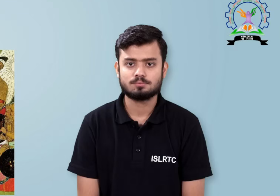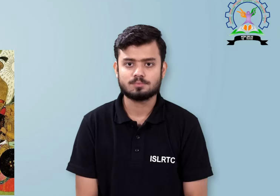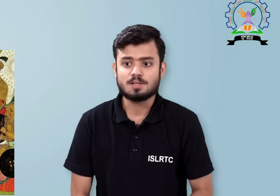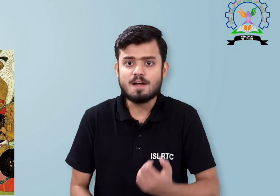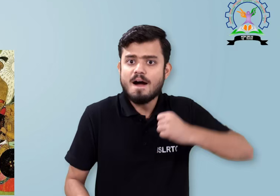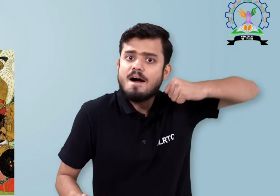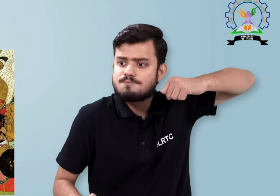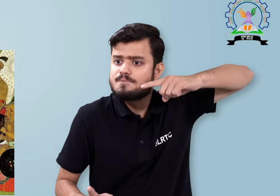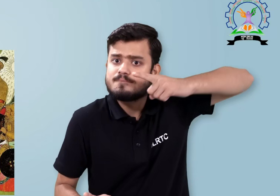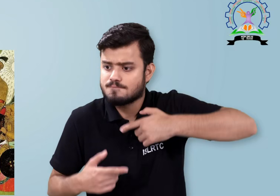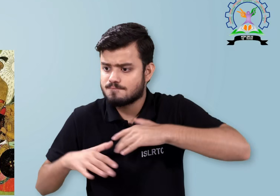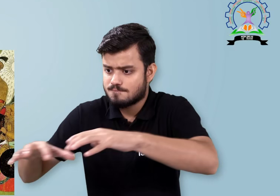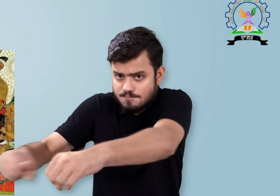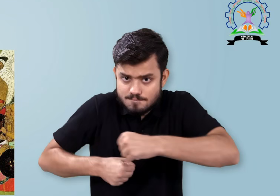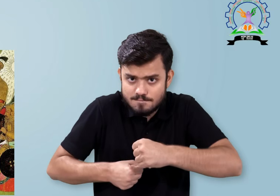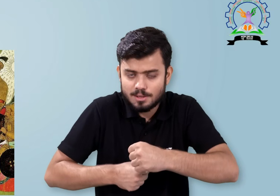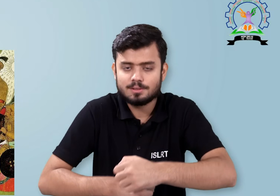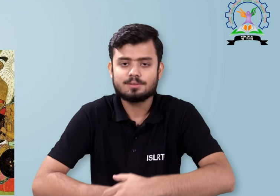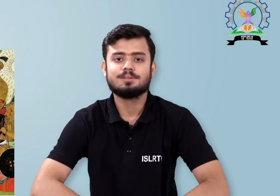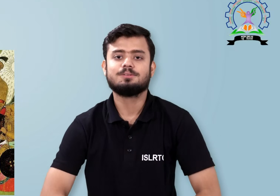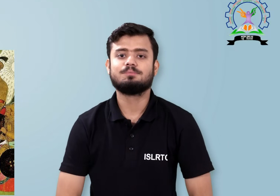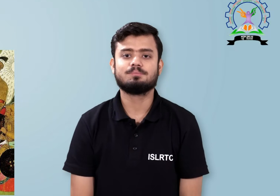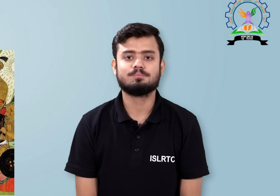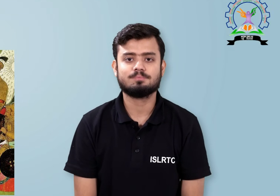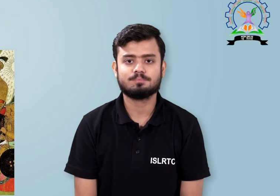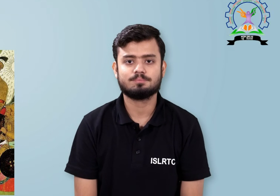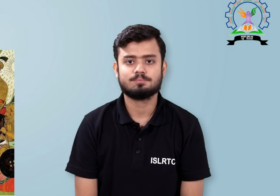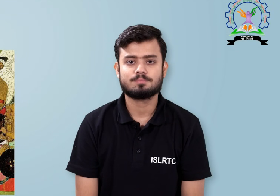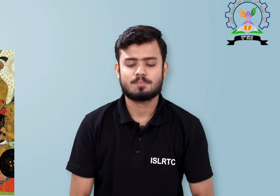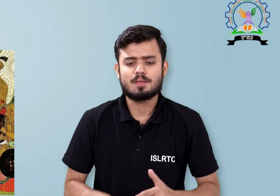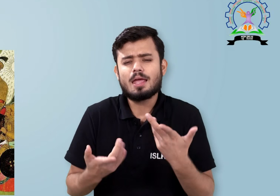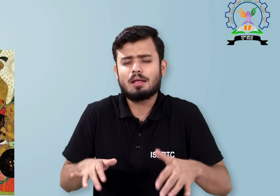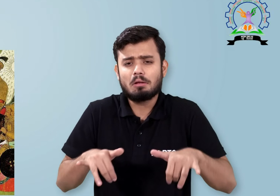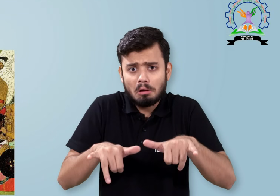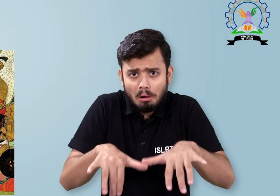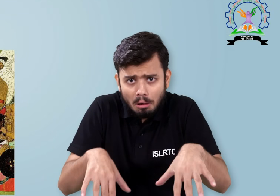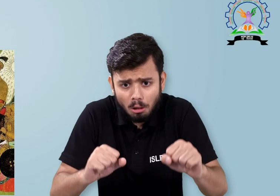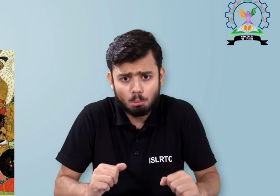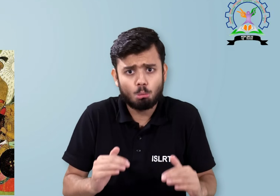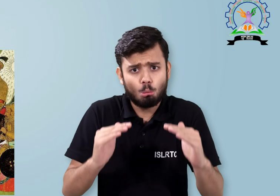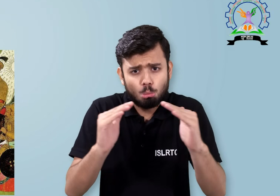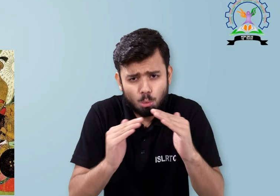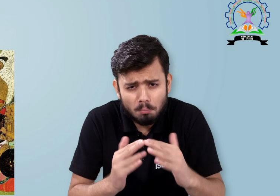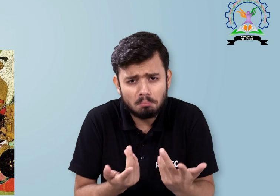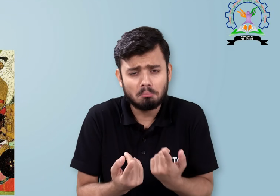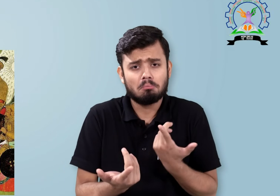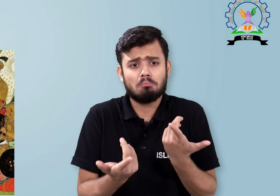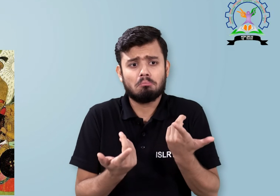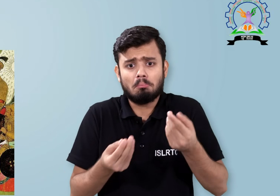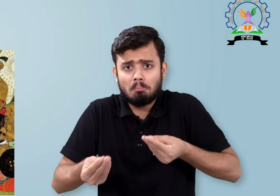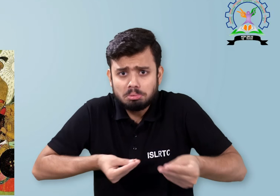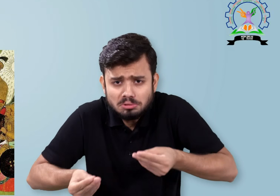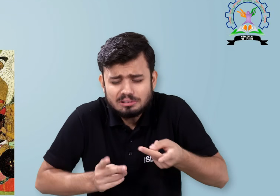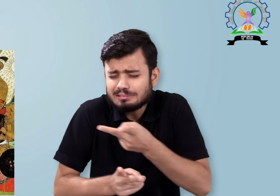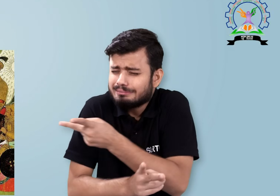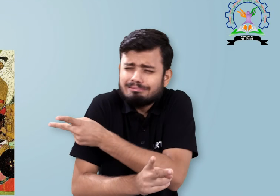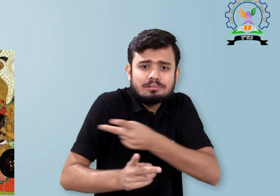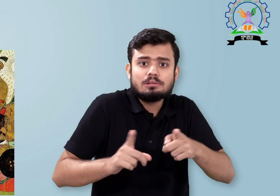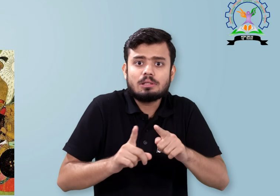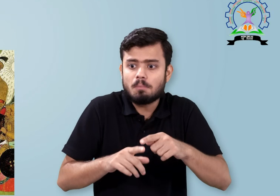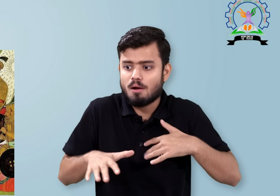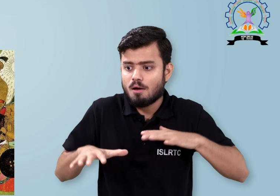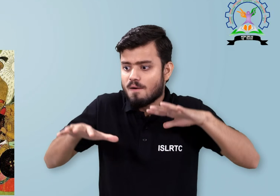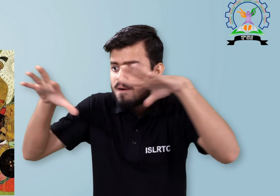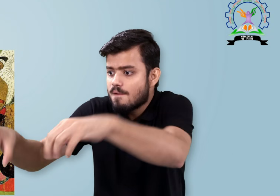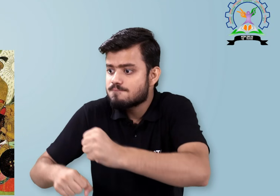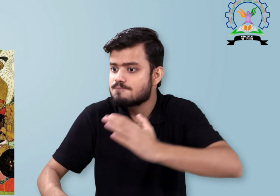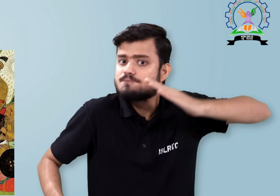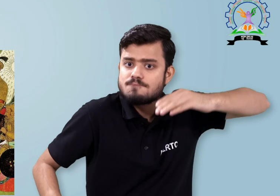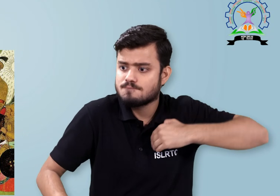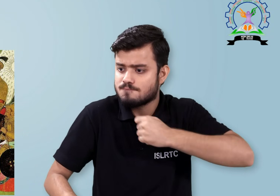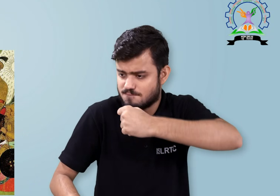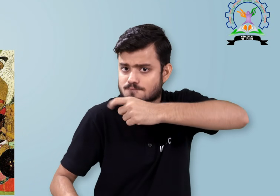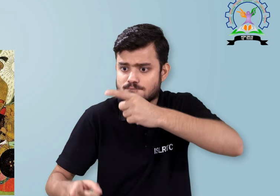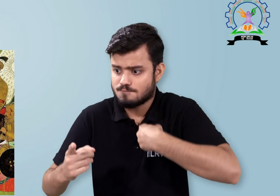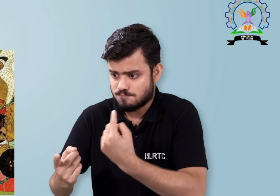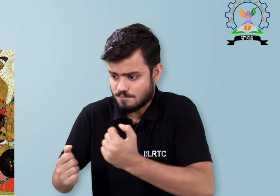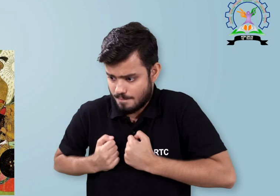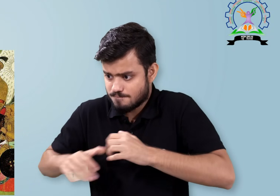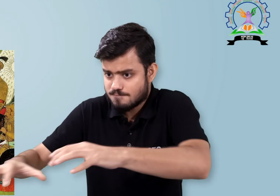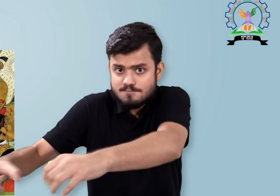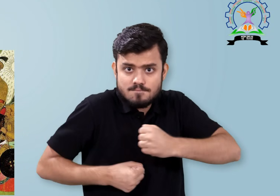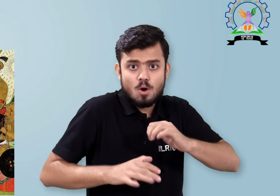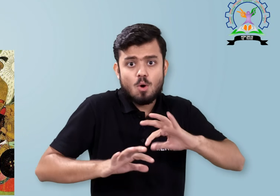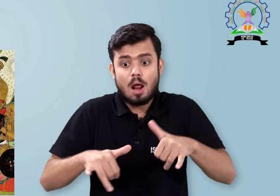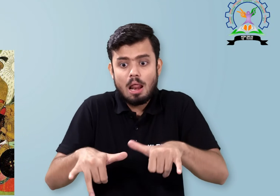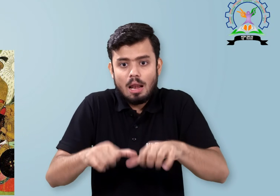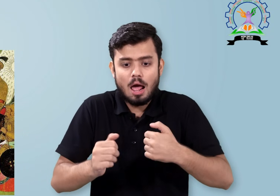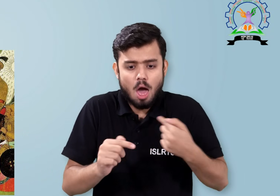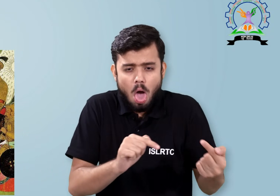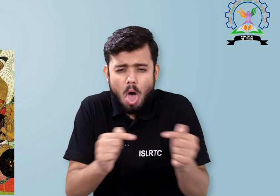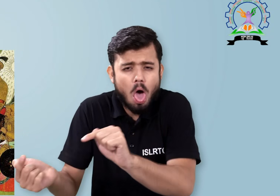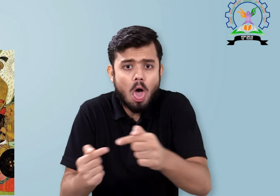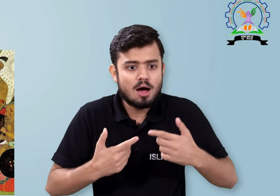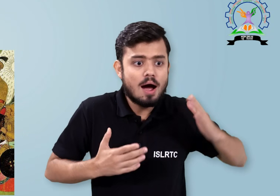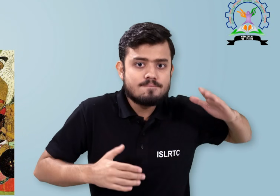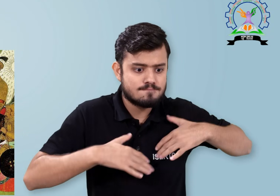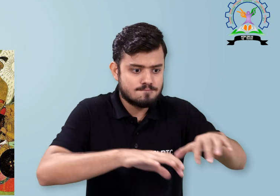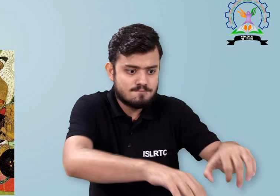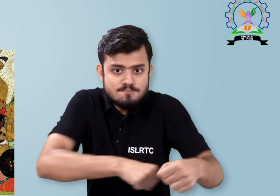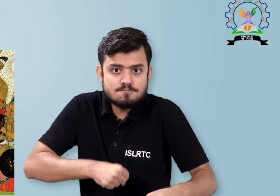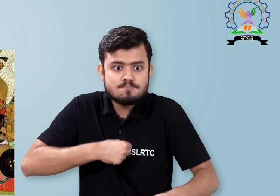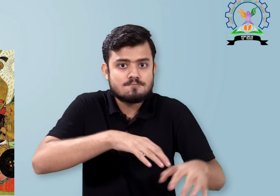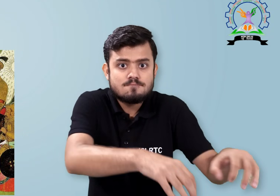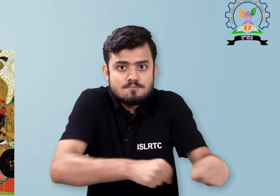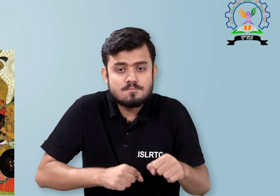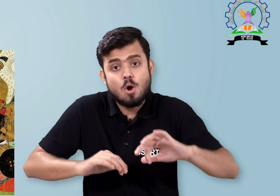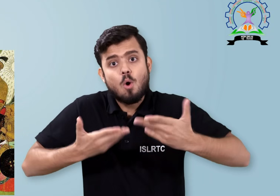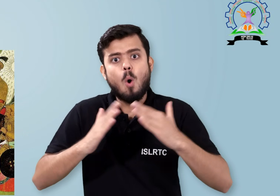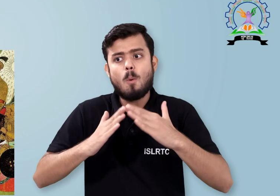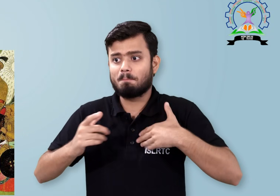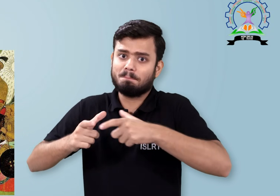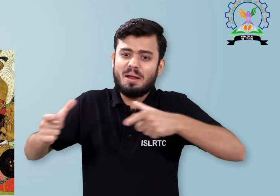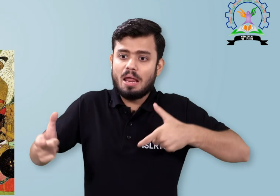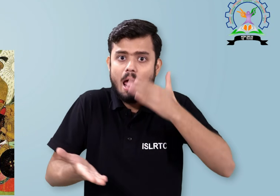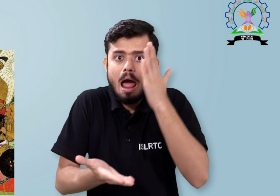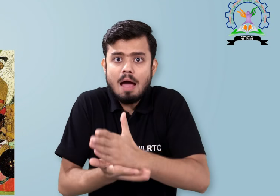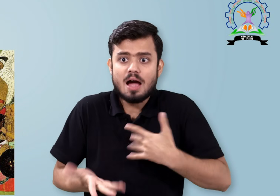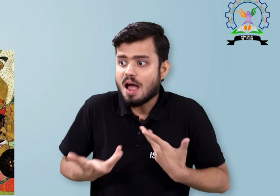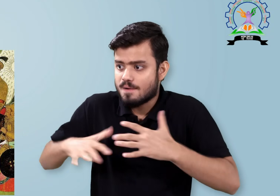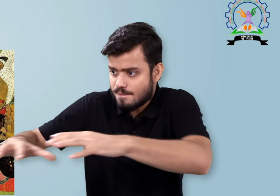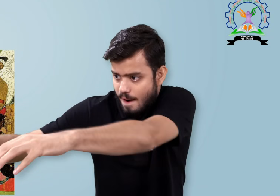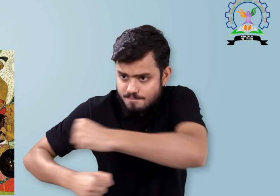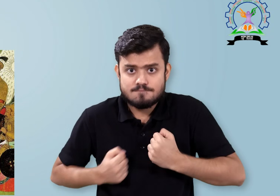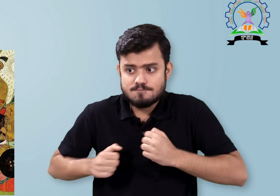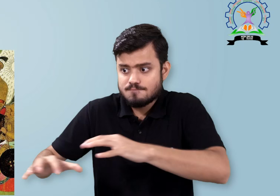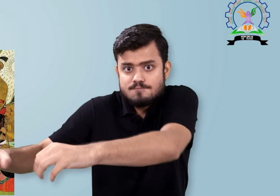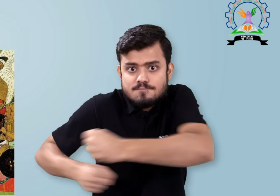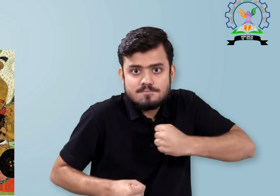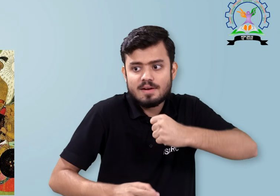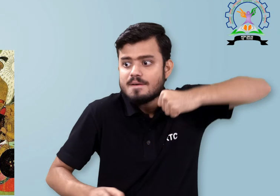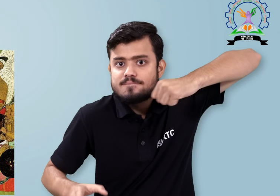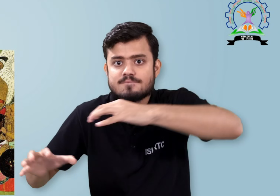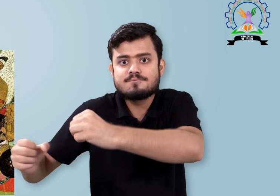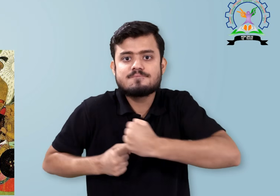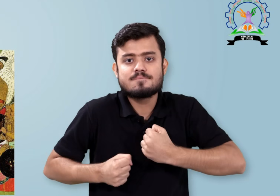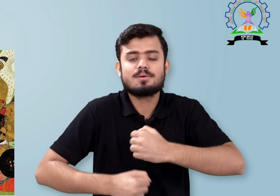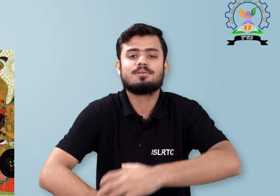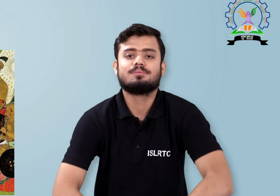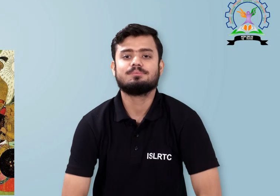Invader A person or group that forcefully enters a country or region.